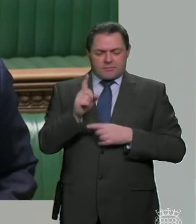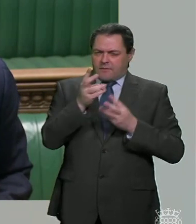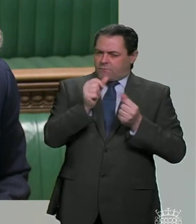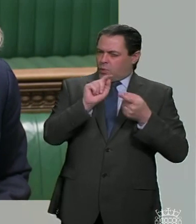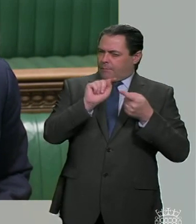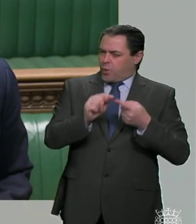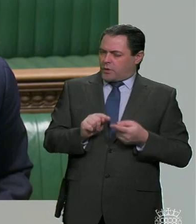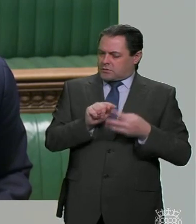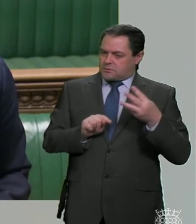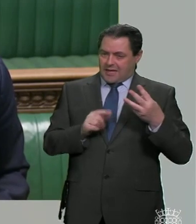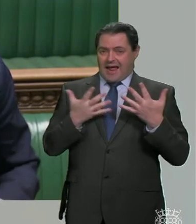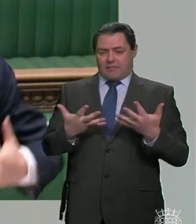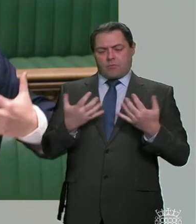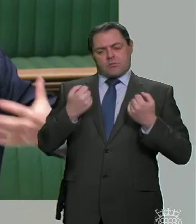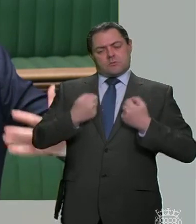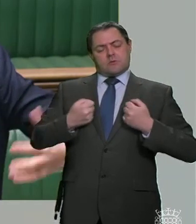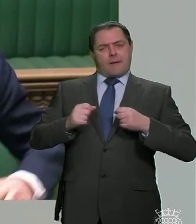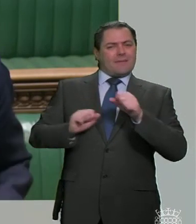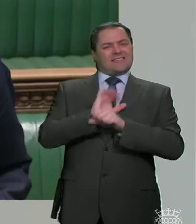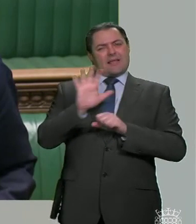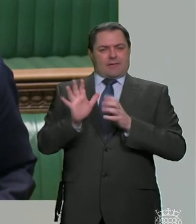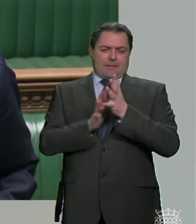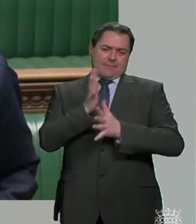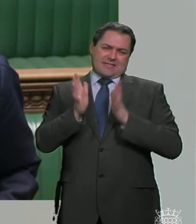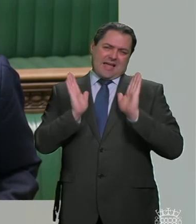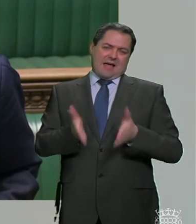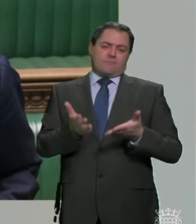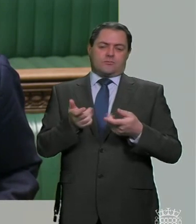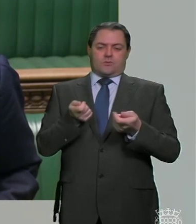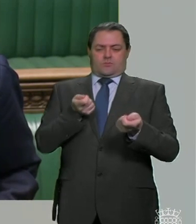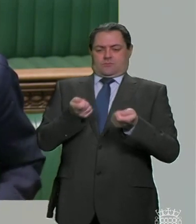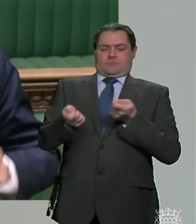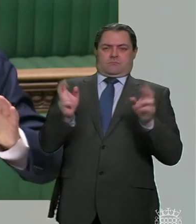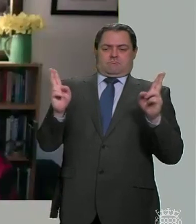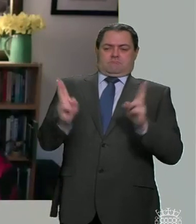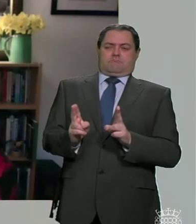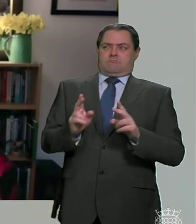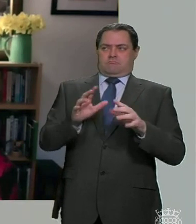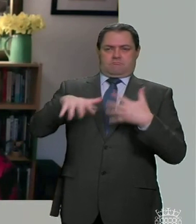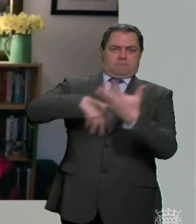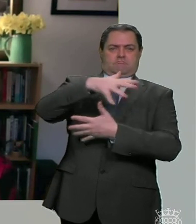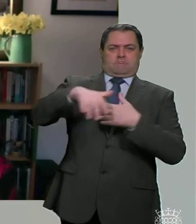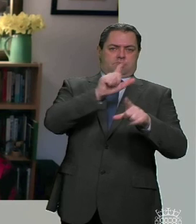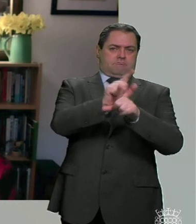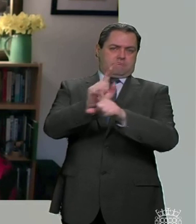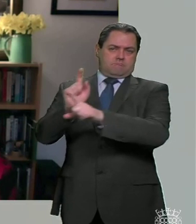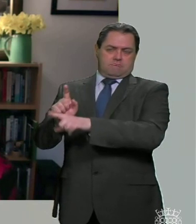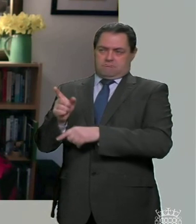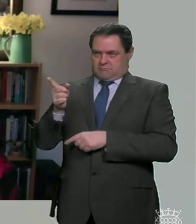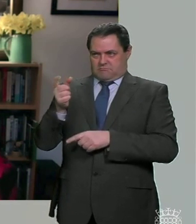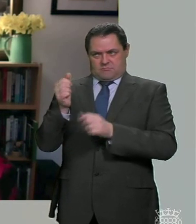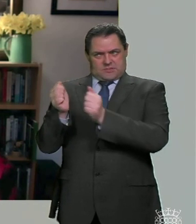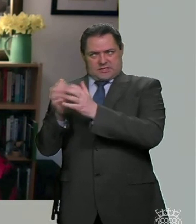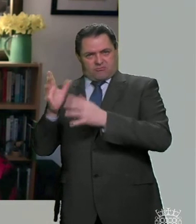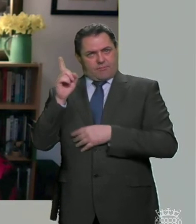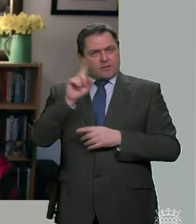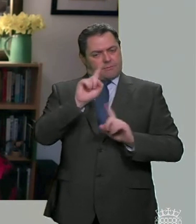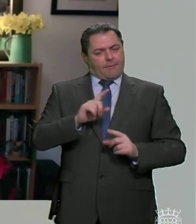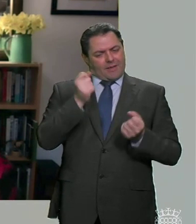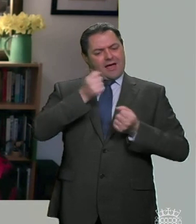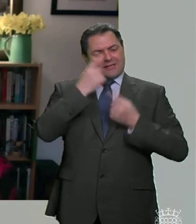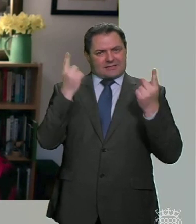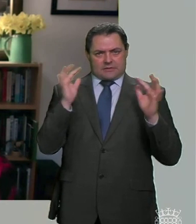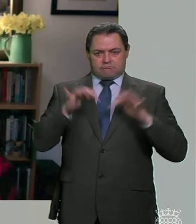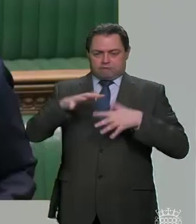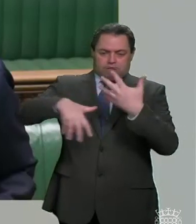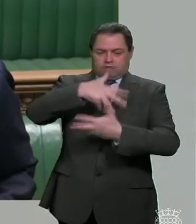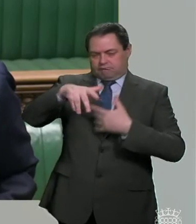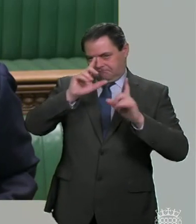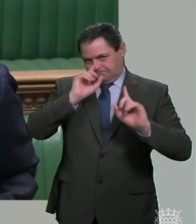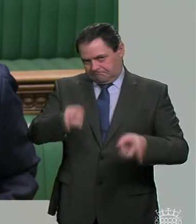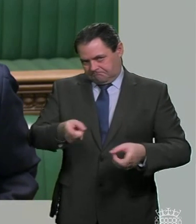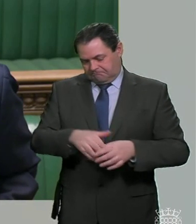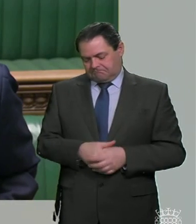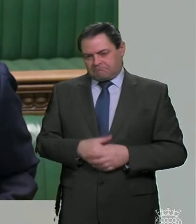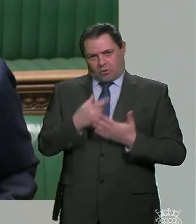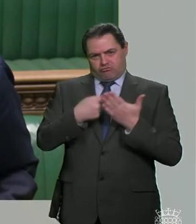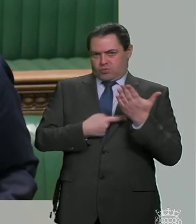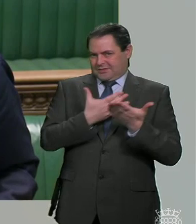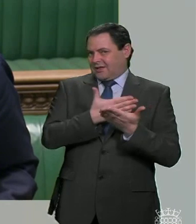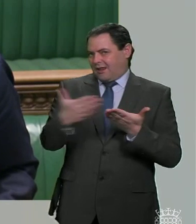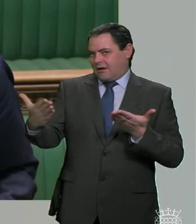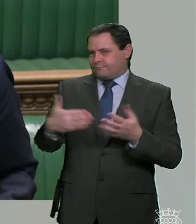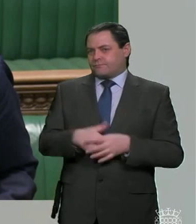First, we are facing a pandemic in which, alas, we have to restrict human contact— Although the honourable Lady shakes her head, I think the people of this country do understand that and do understand the restrictions we are now under.